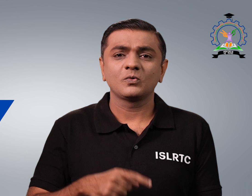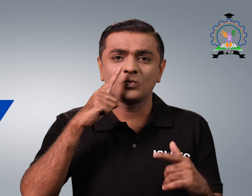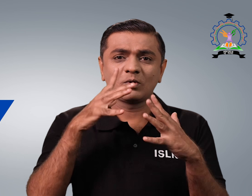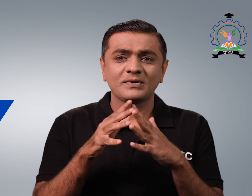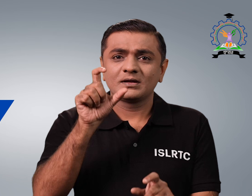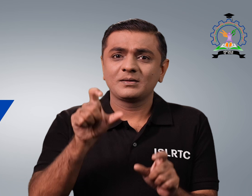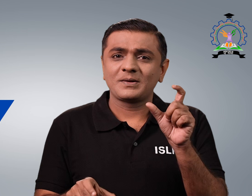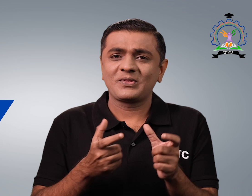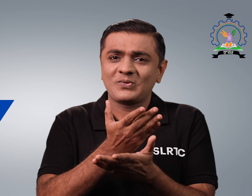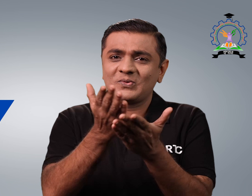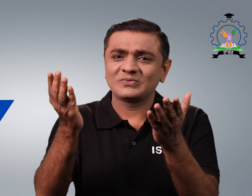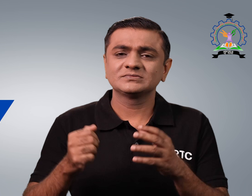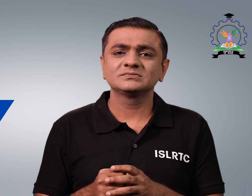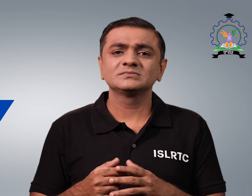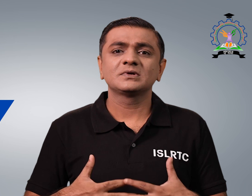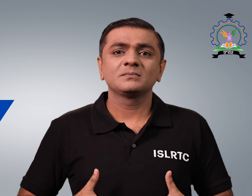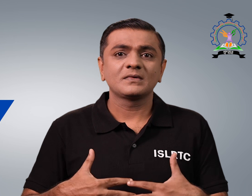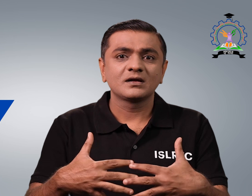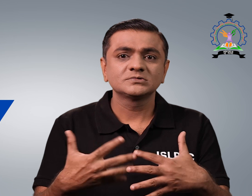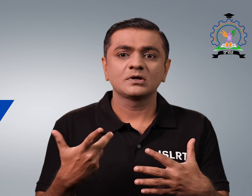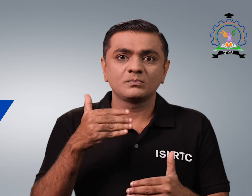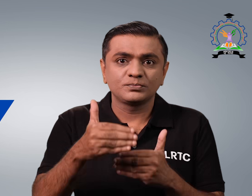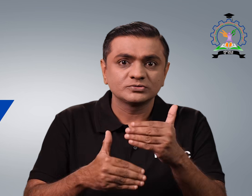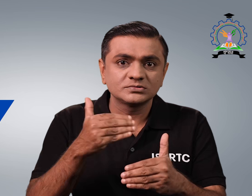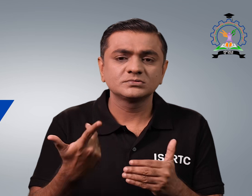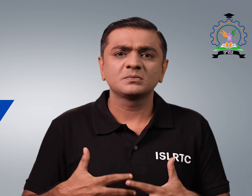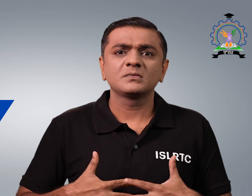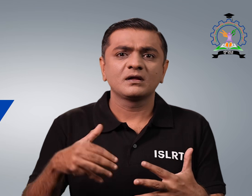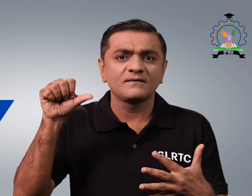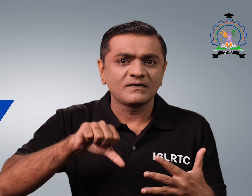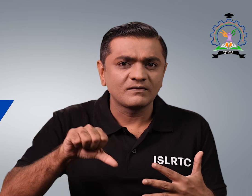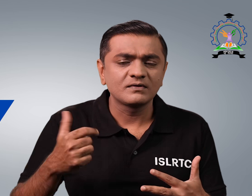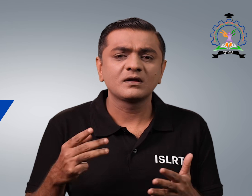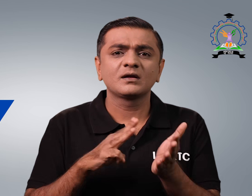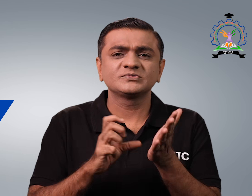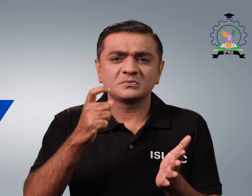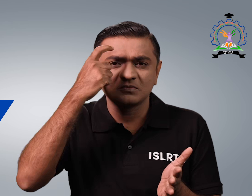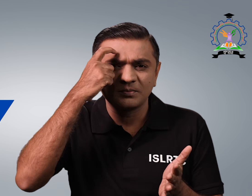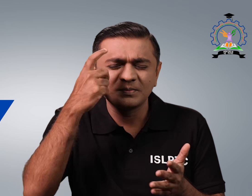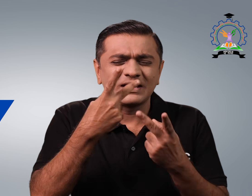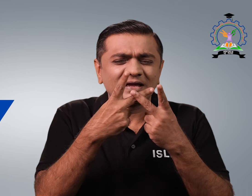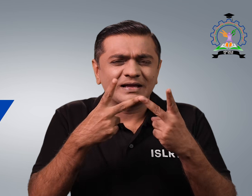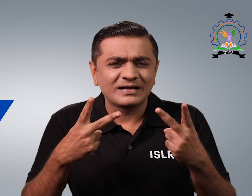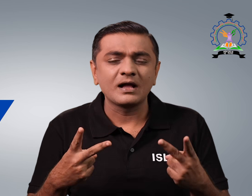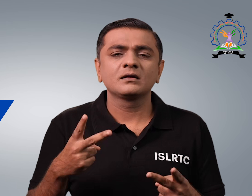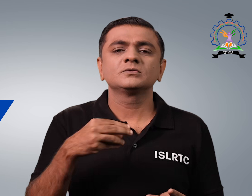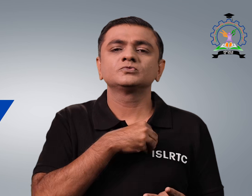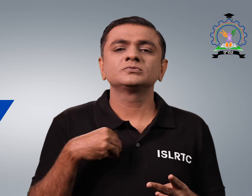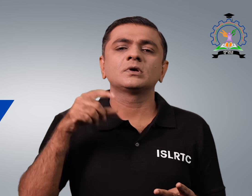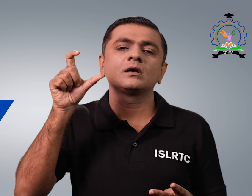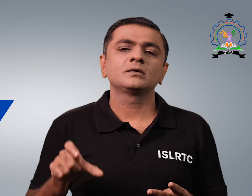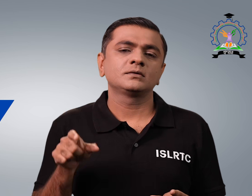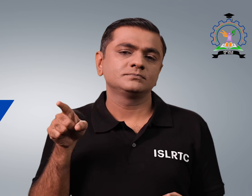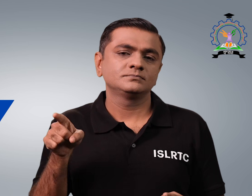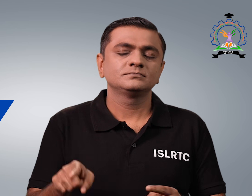A doctor who specializes in women's health, particularly reproductive system and menstrual health.